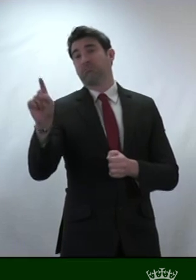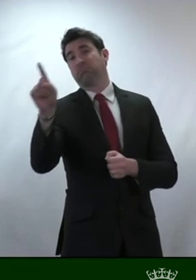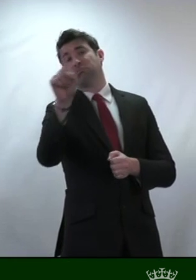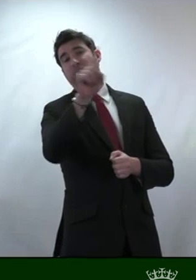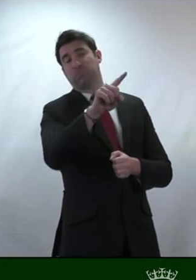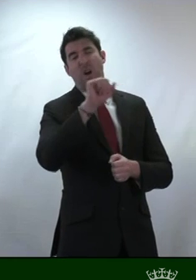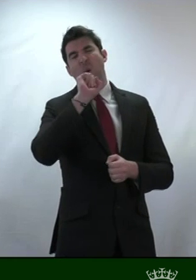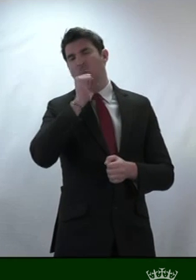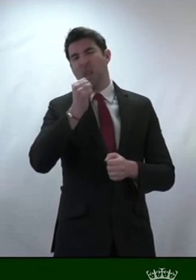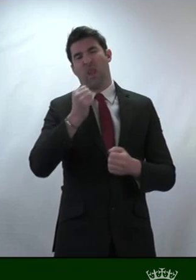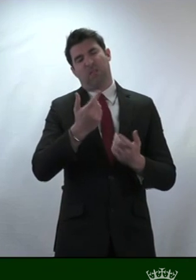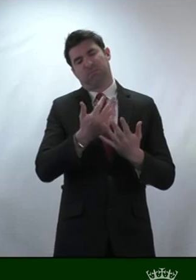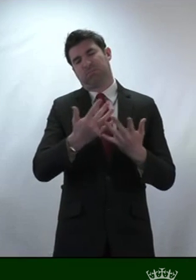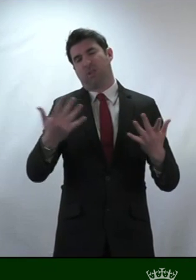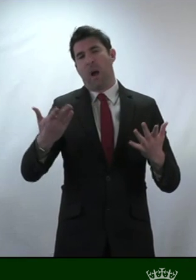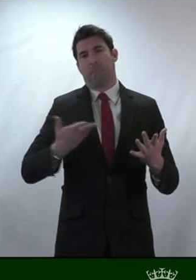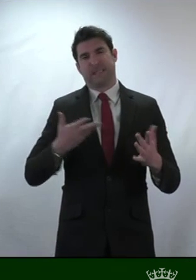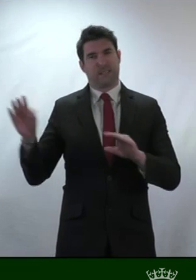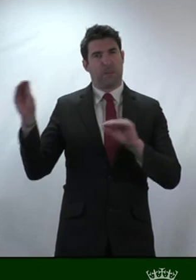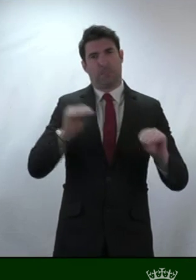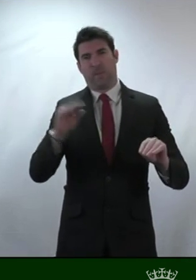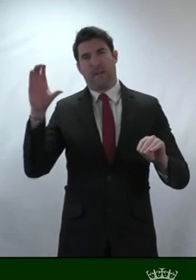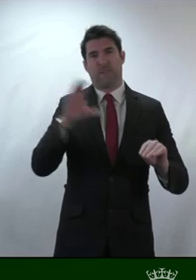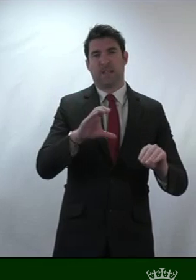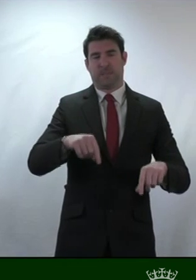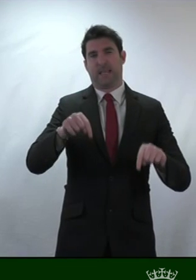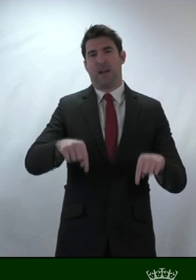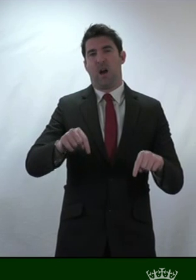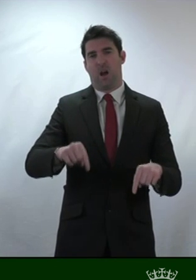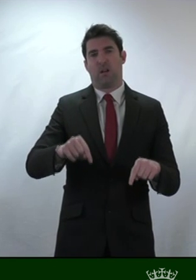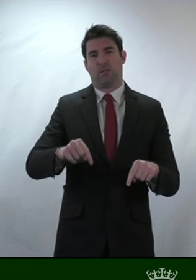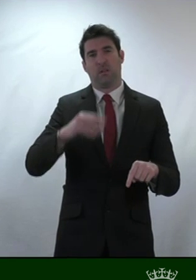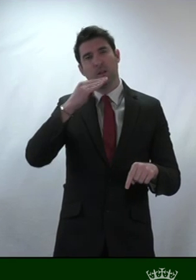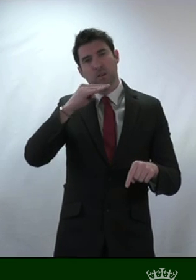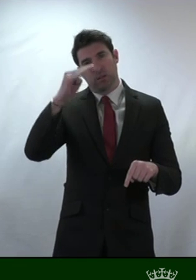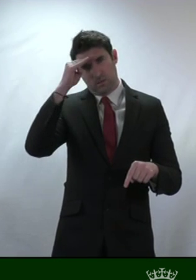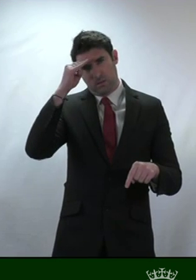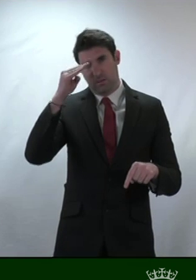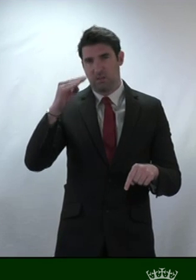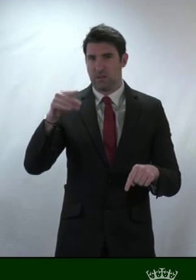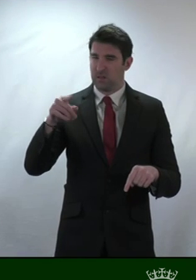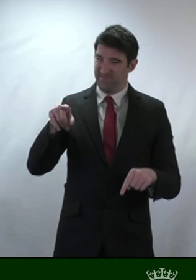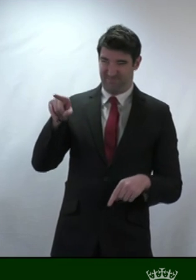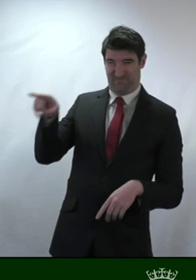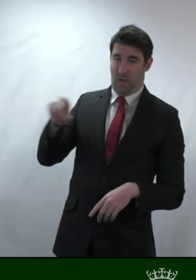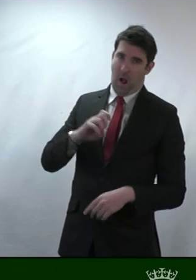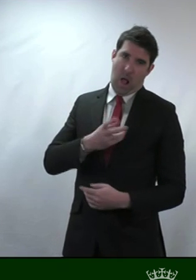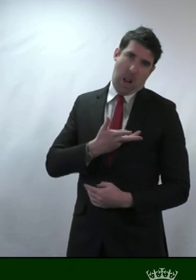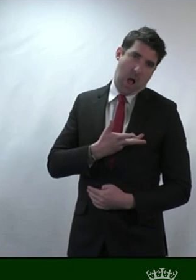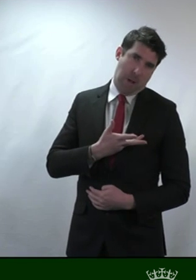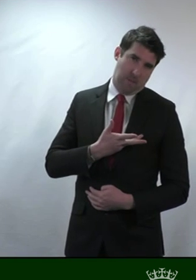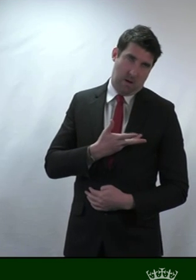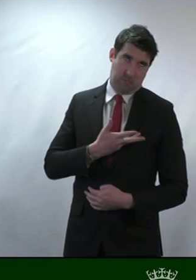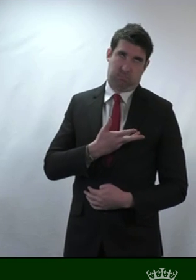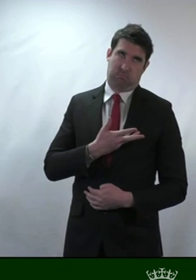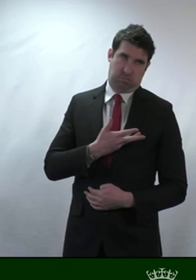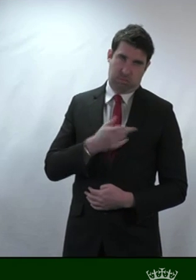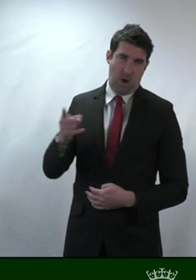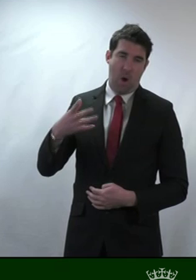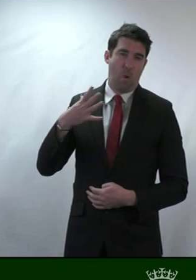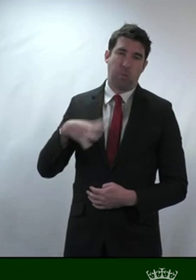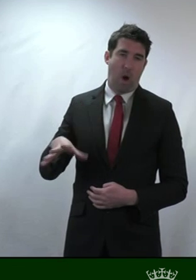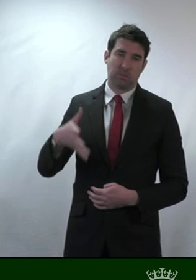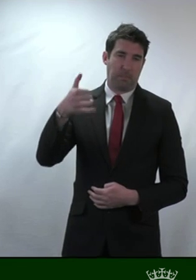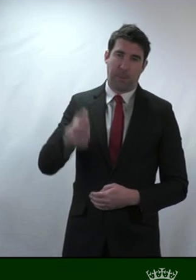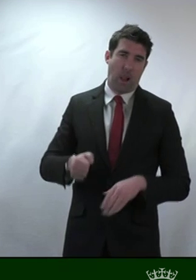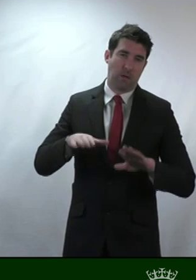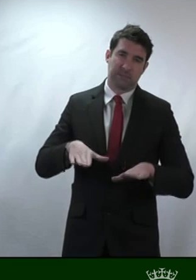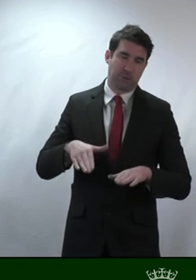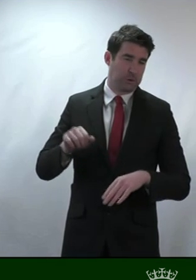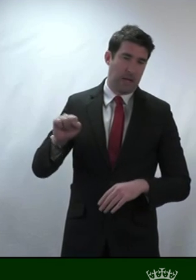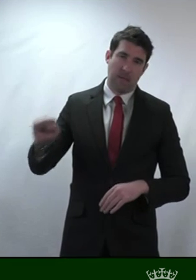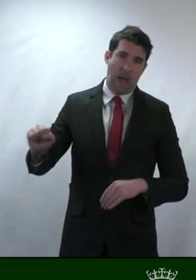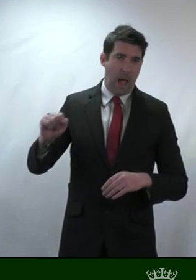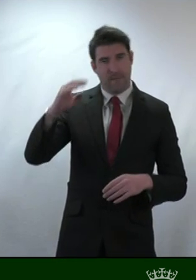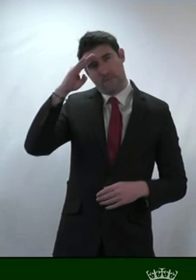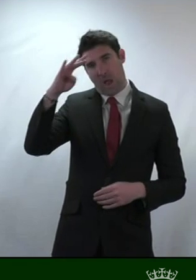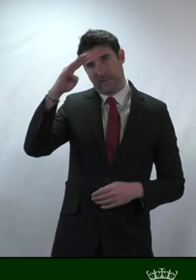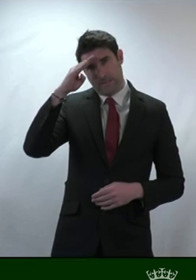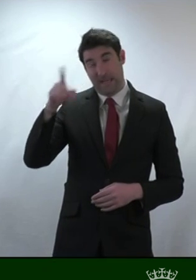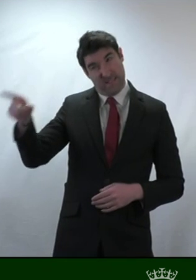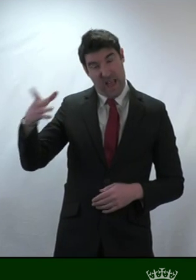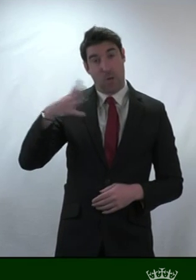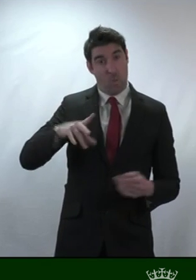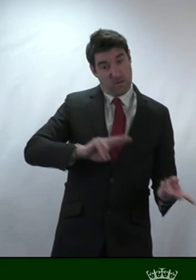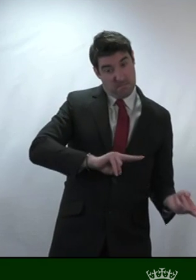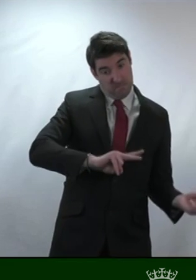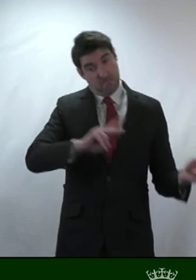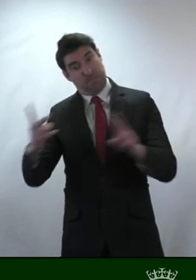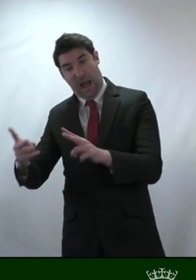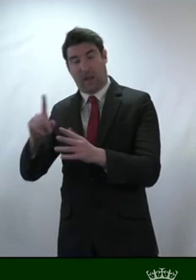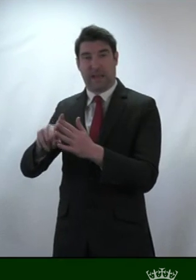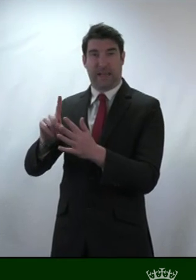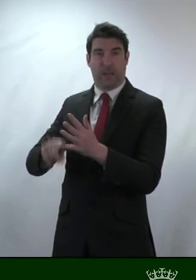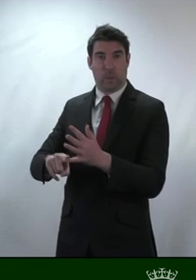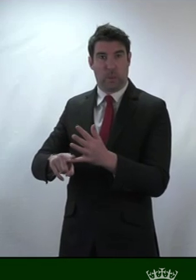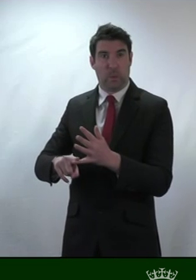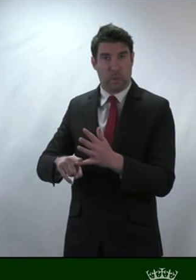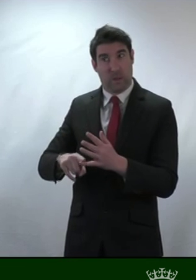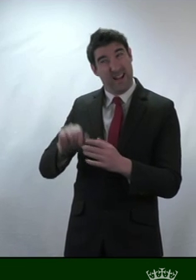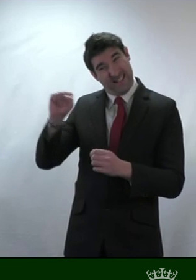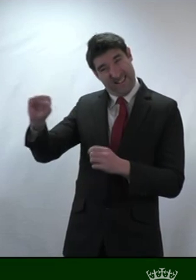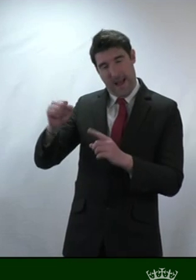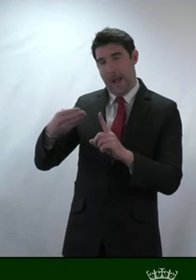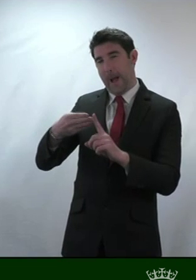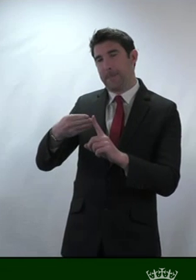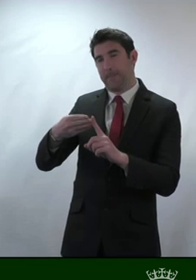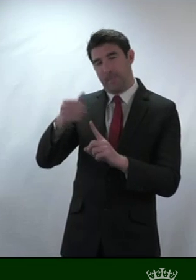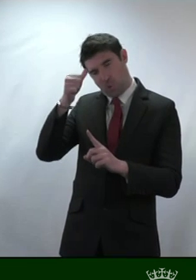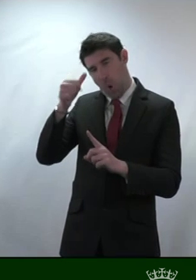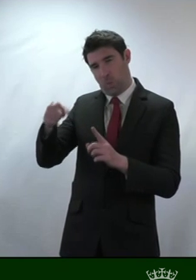for business and for enterprise around the world and, above all, to resist the depredations of the socialists opposite, who would destroy that opportunity and do everything they possibly could to take us straight back into the lunar pull of the European Union, which is the true ambition of the right hon.